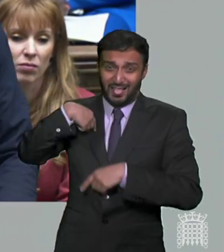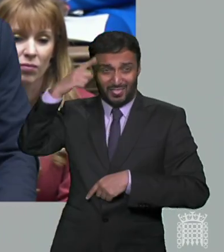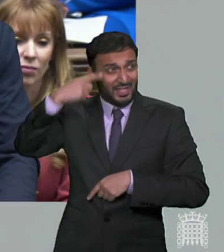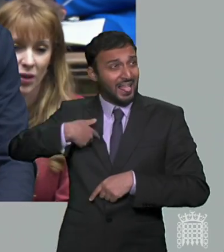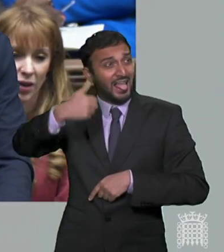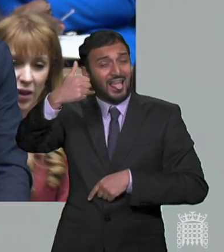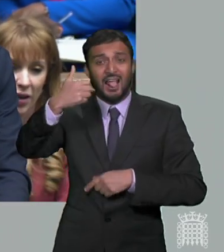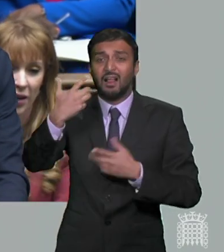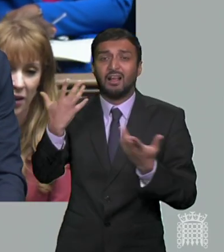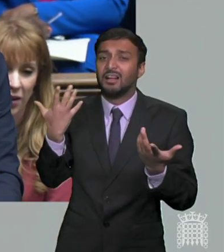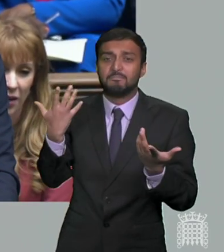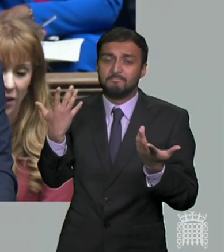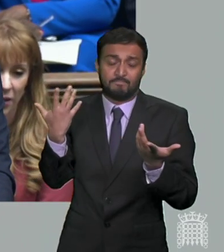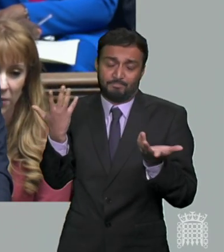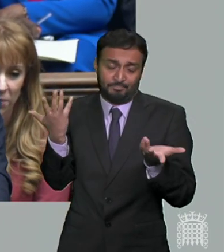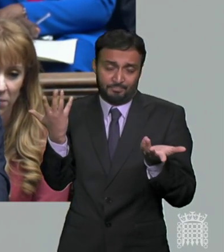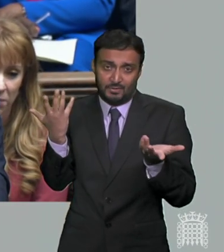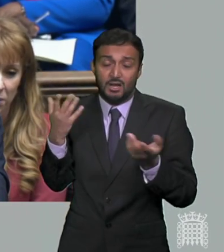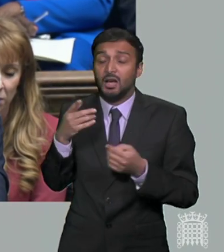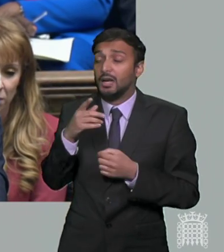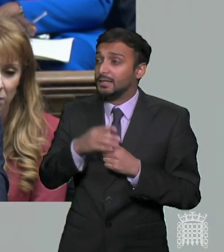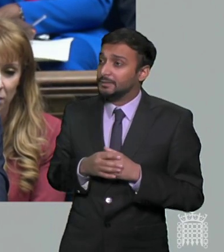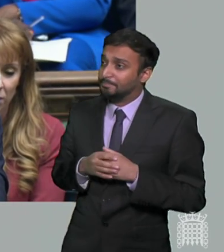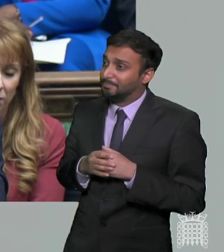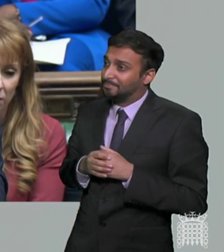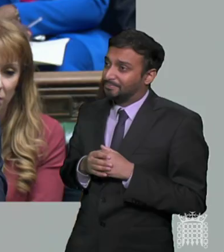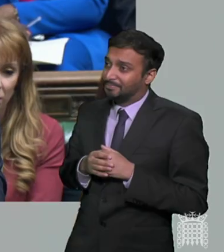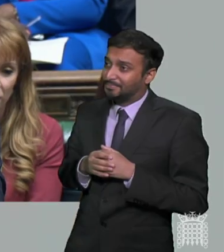So, let us try another way.